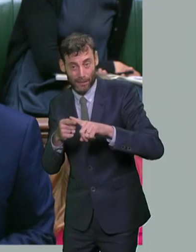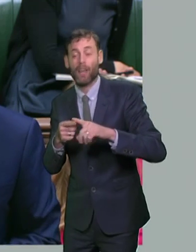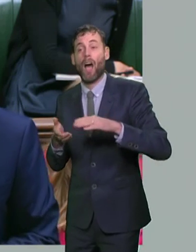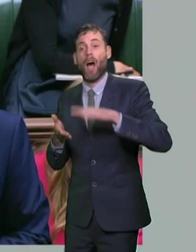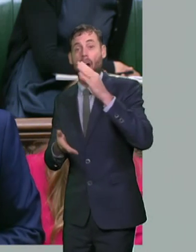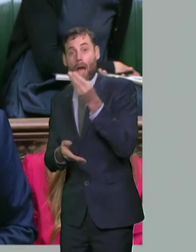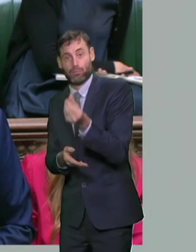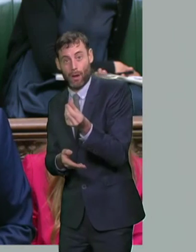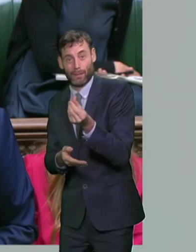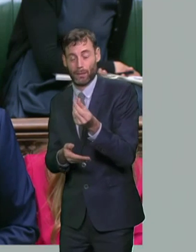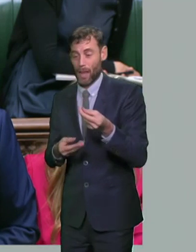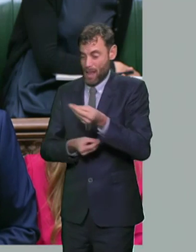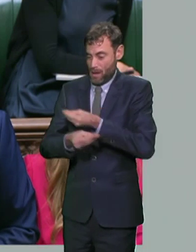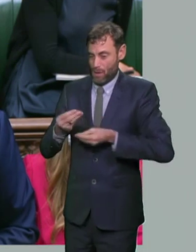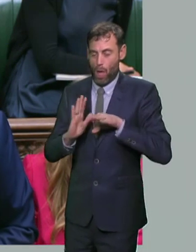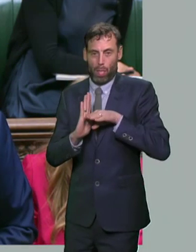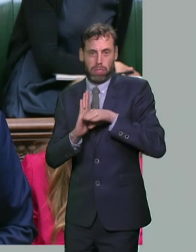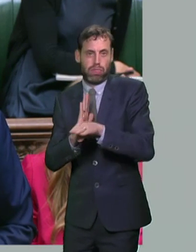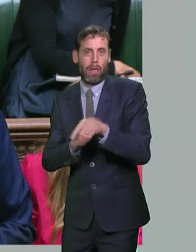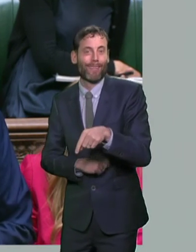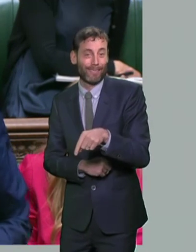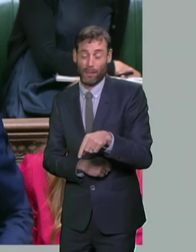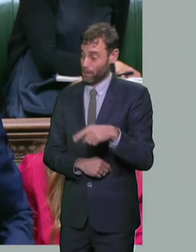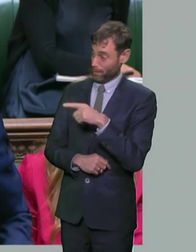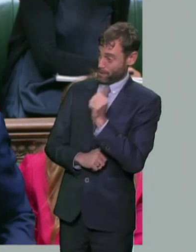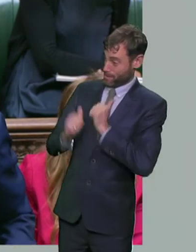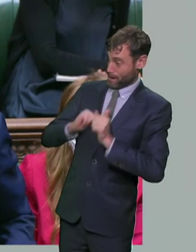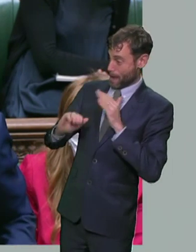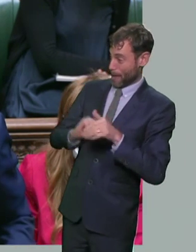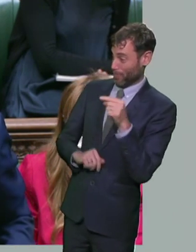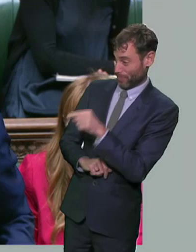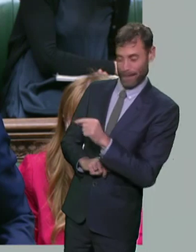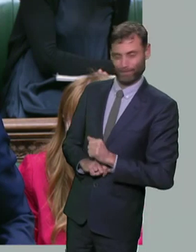I am not sure that he should be shouting about that.